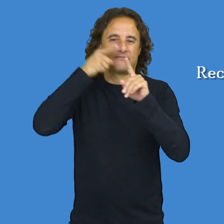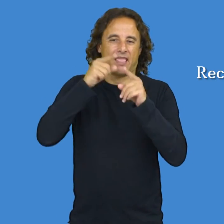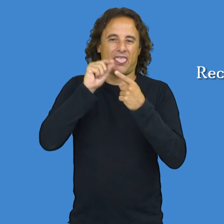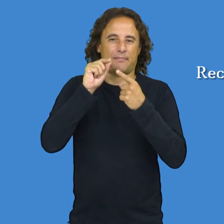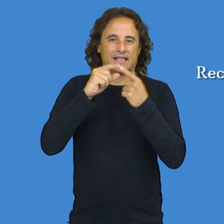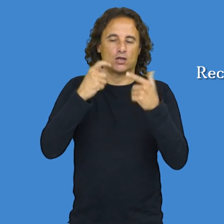diabetes